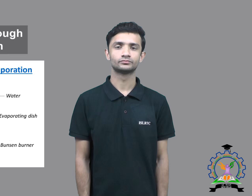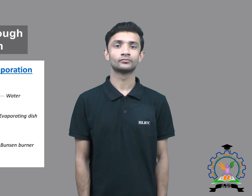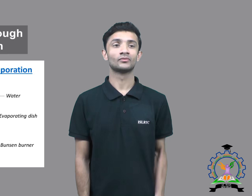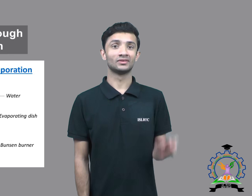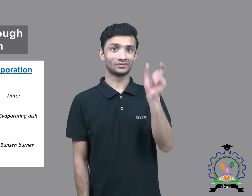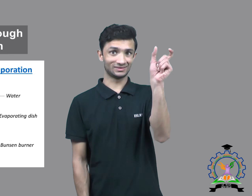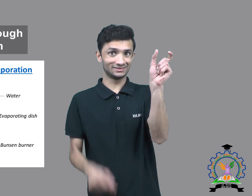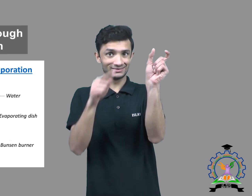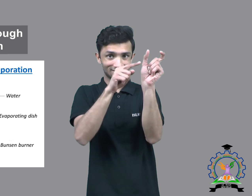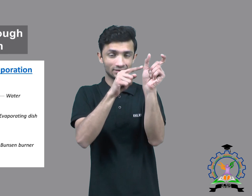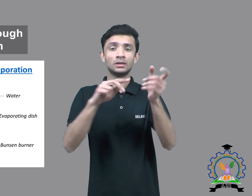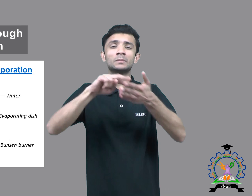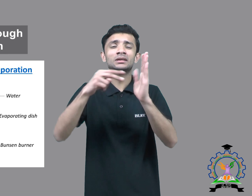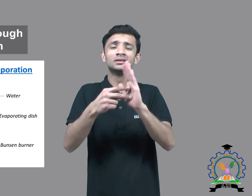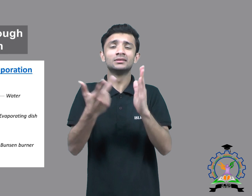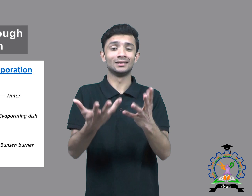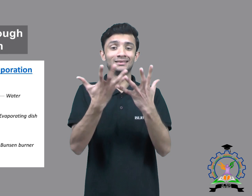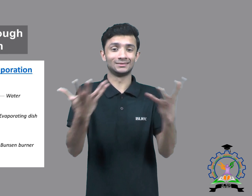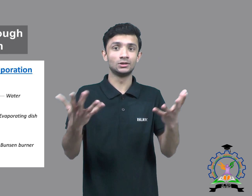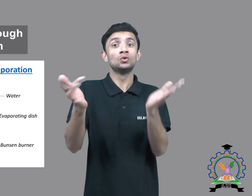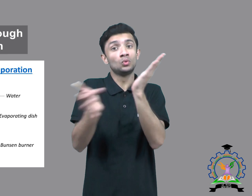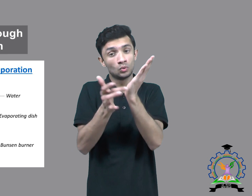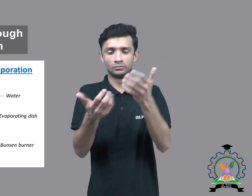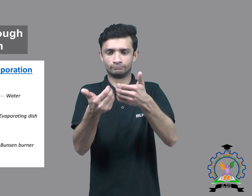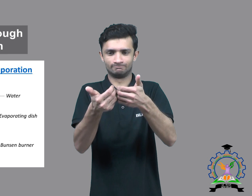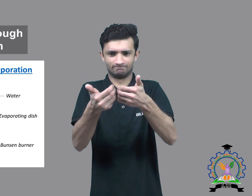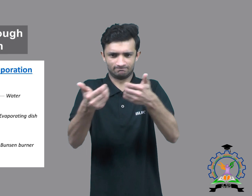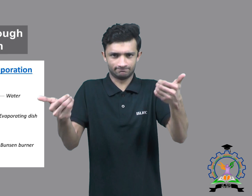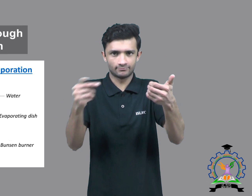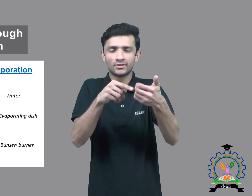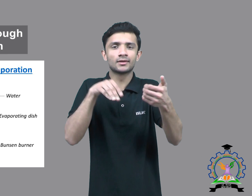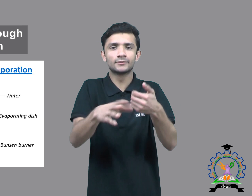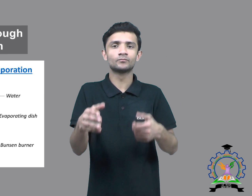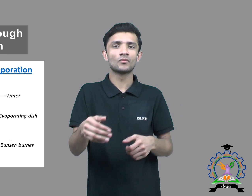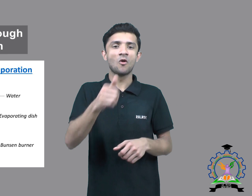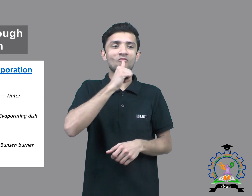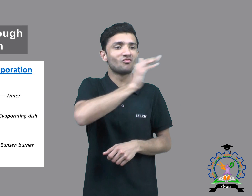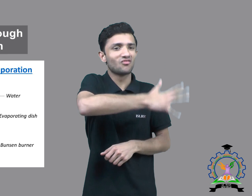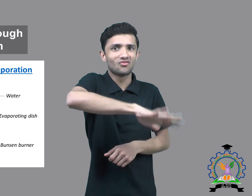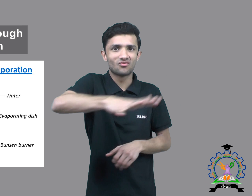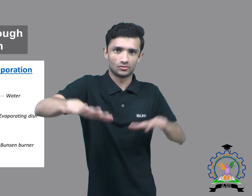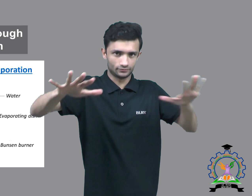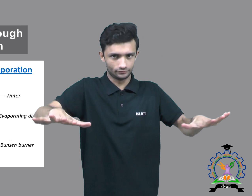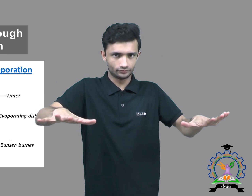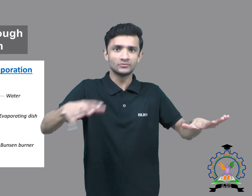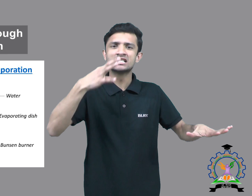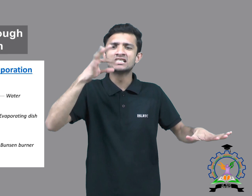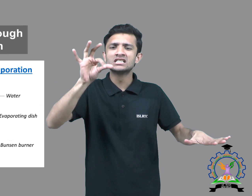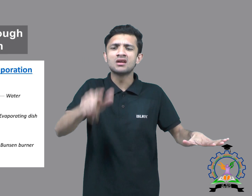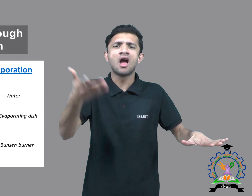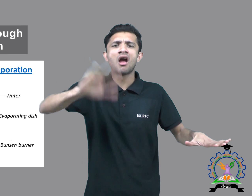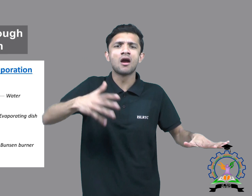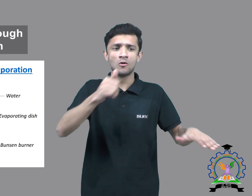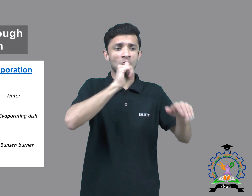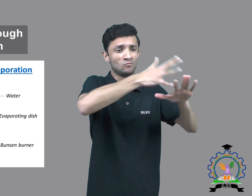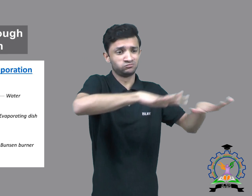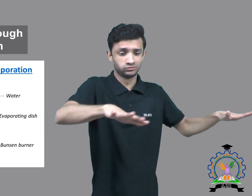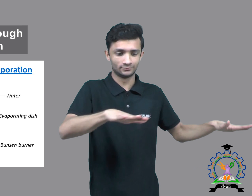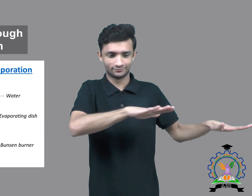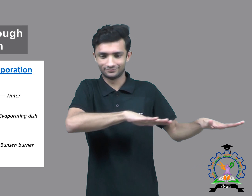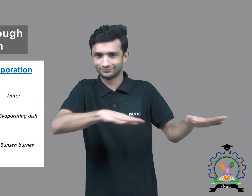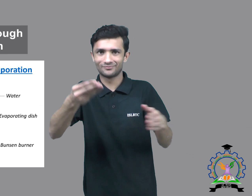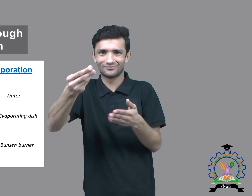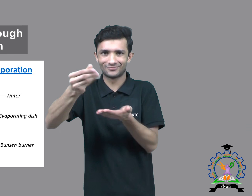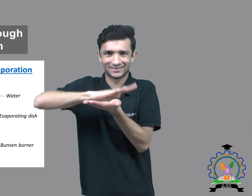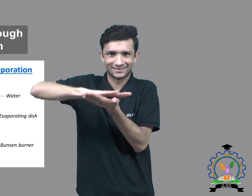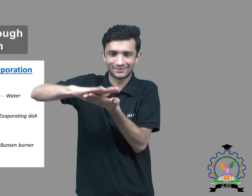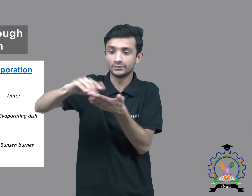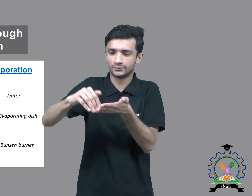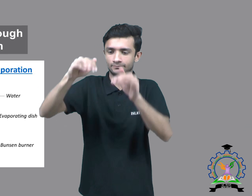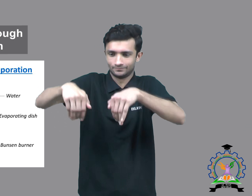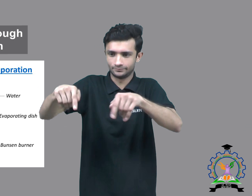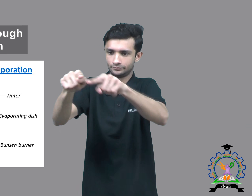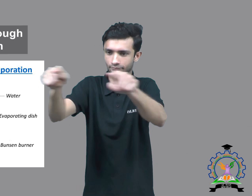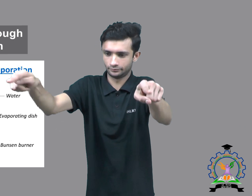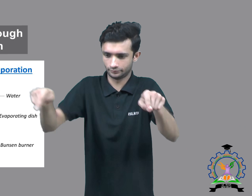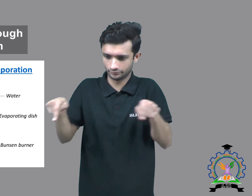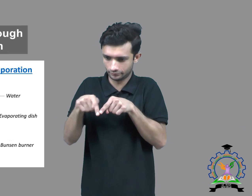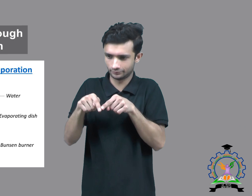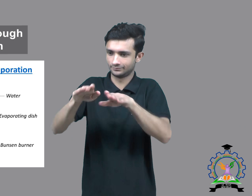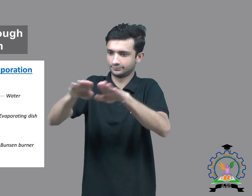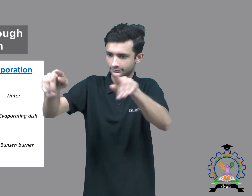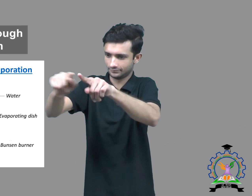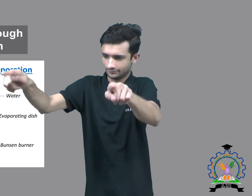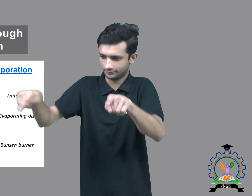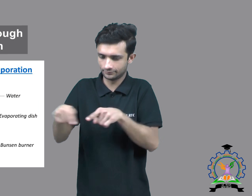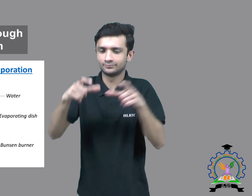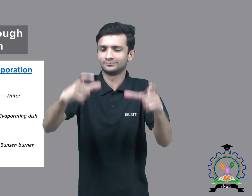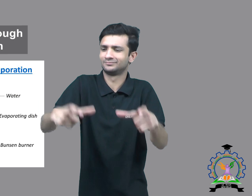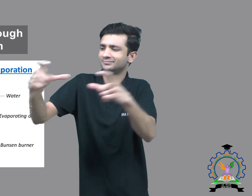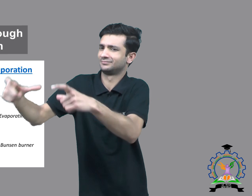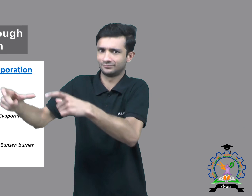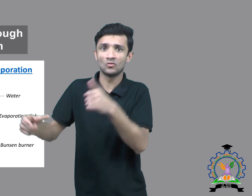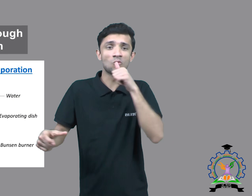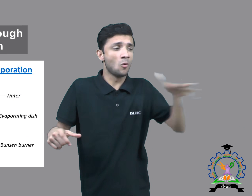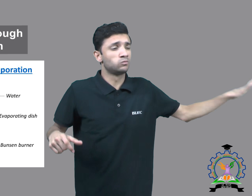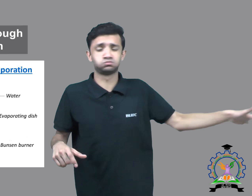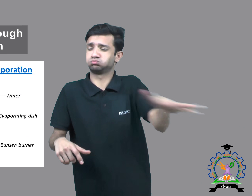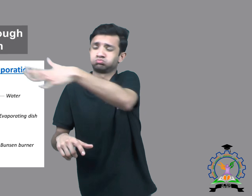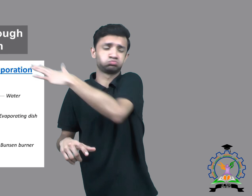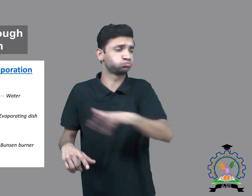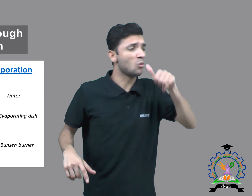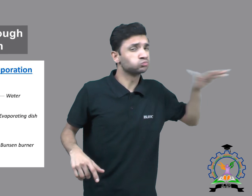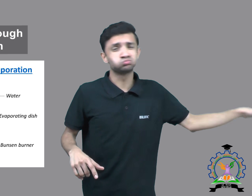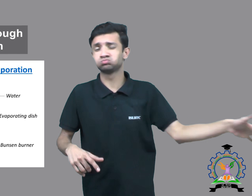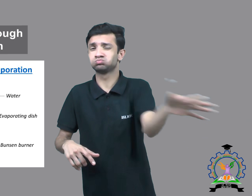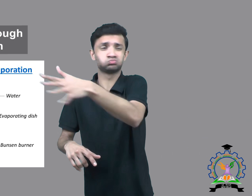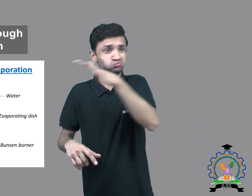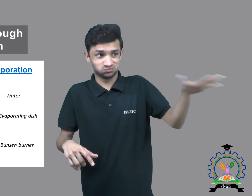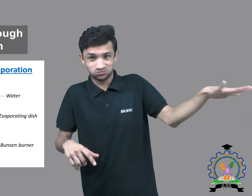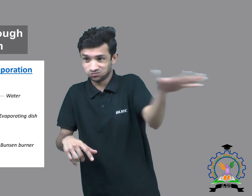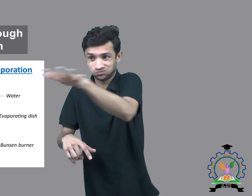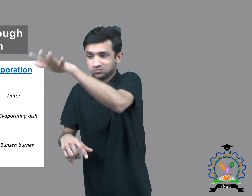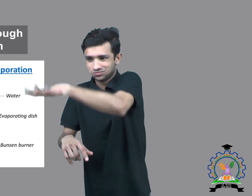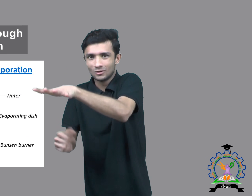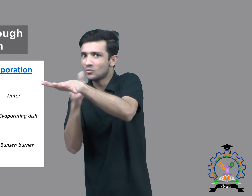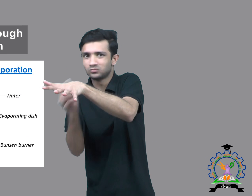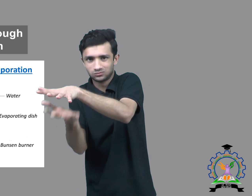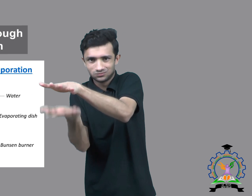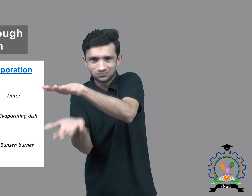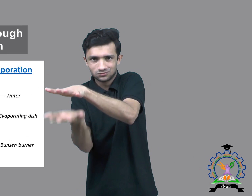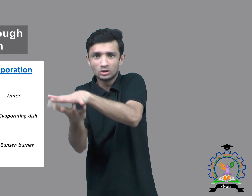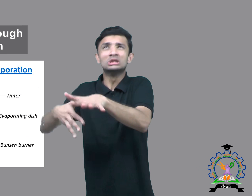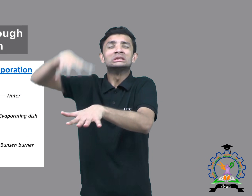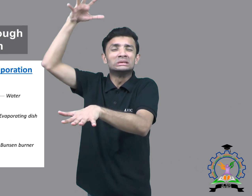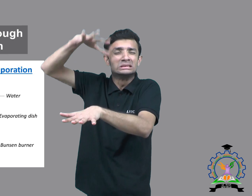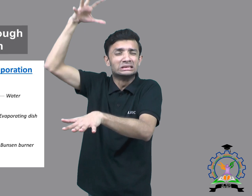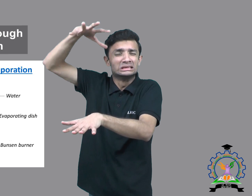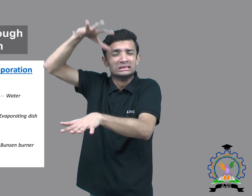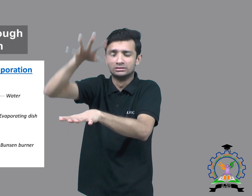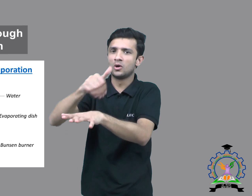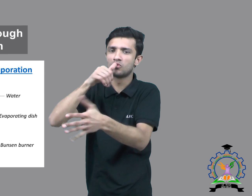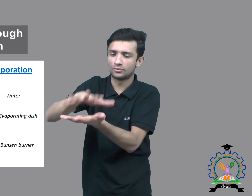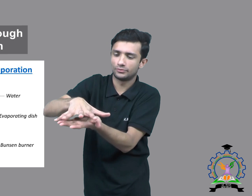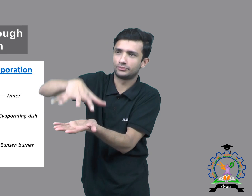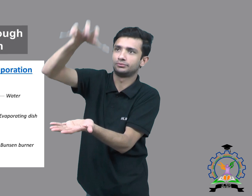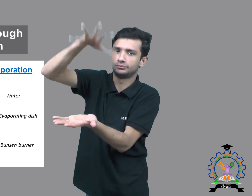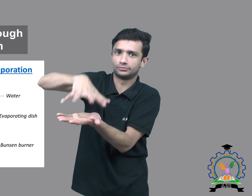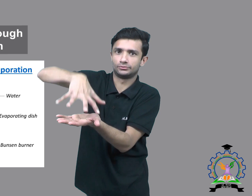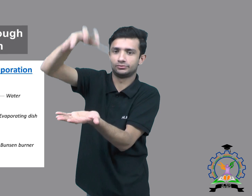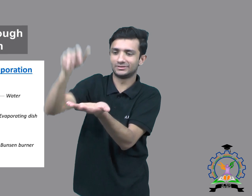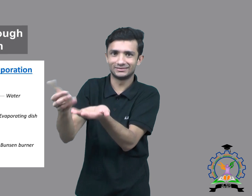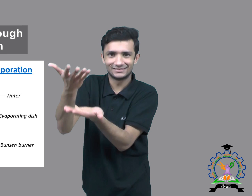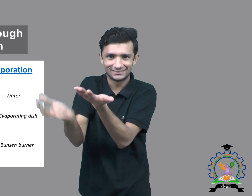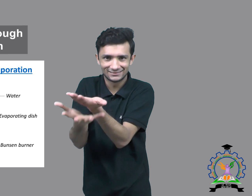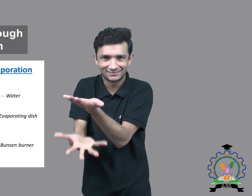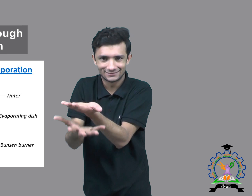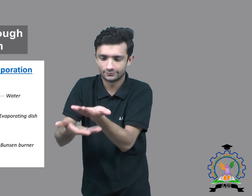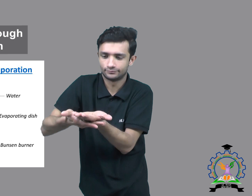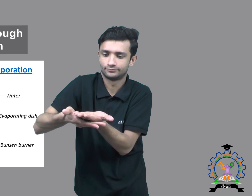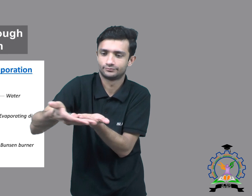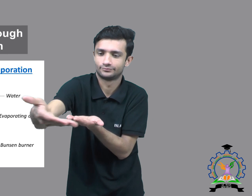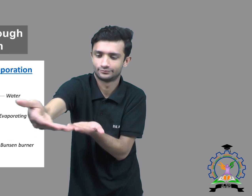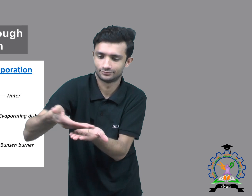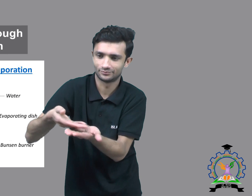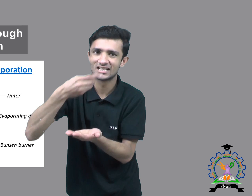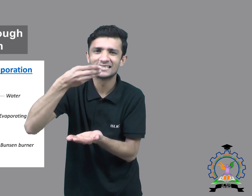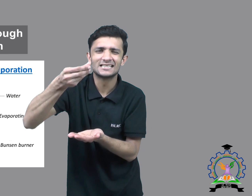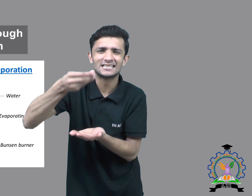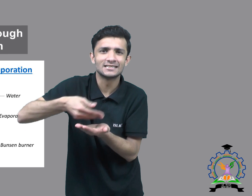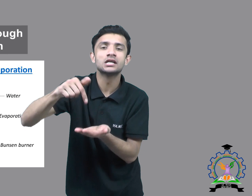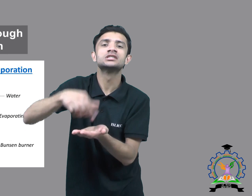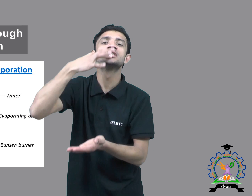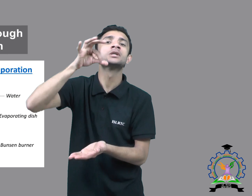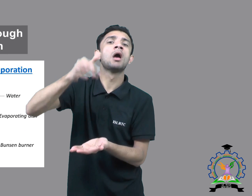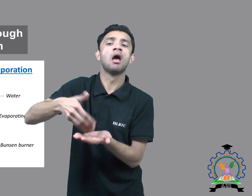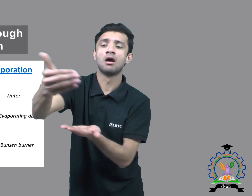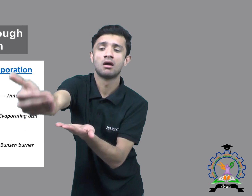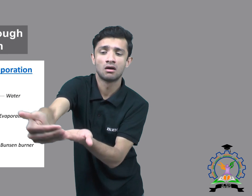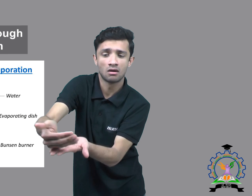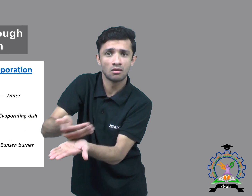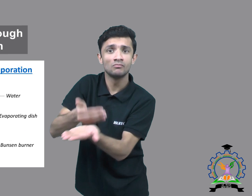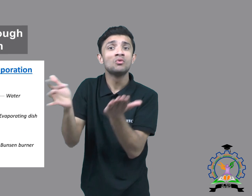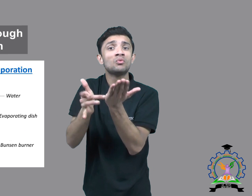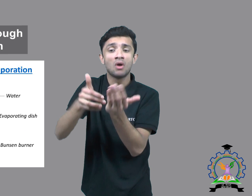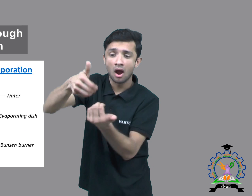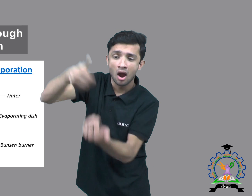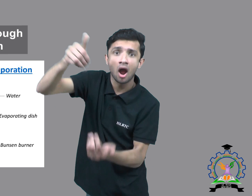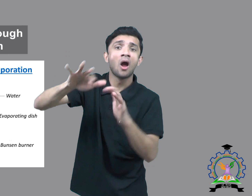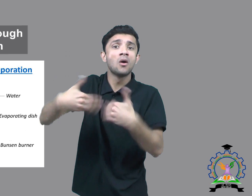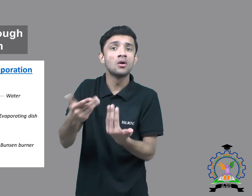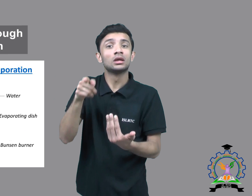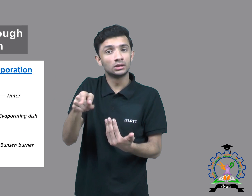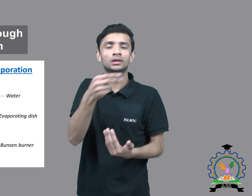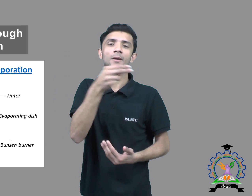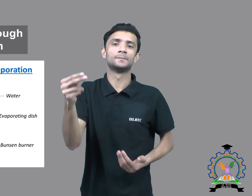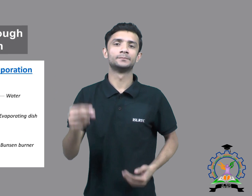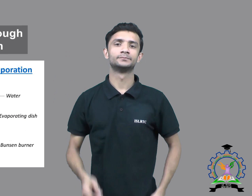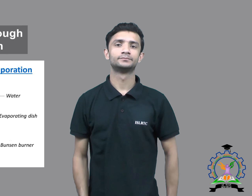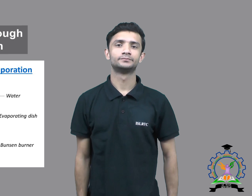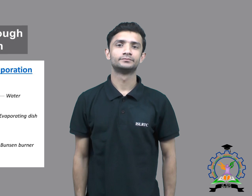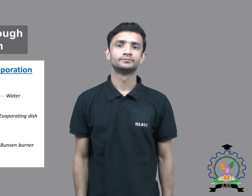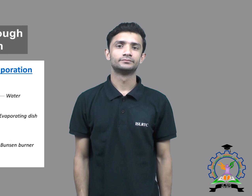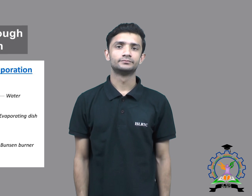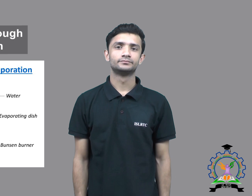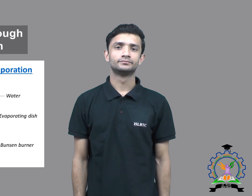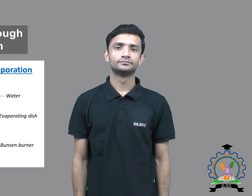Separation Through Evaporation